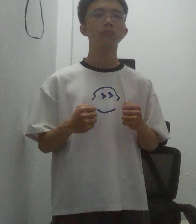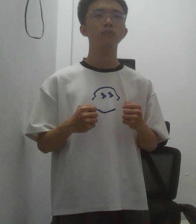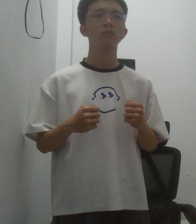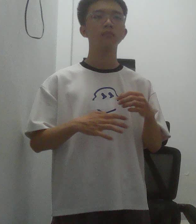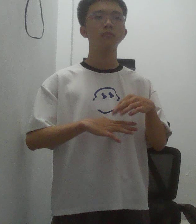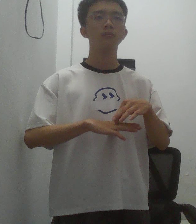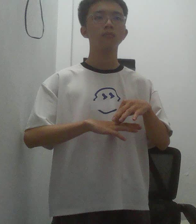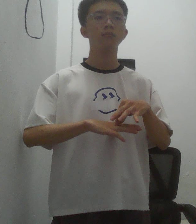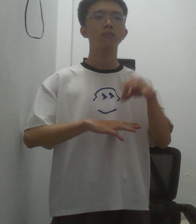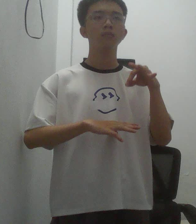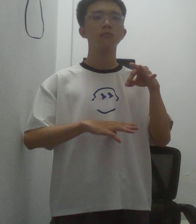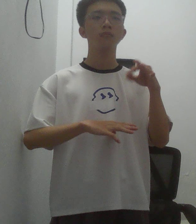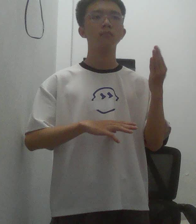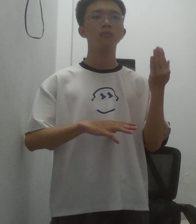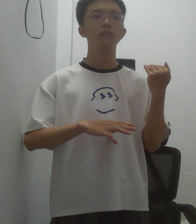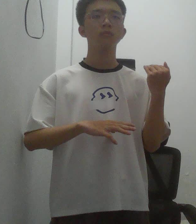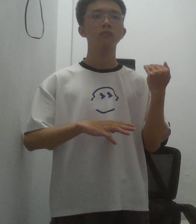tuan truoc